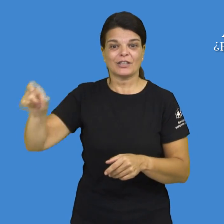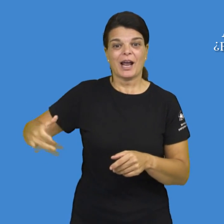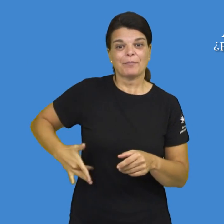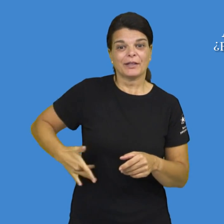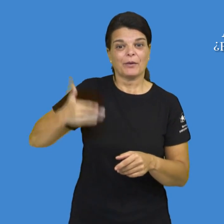hígado